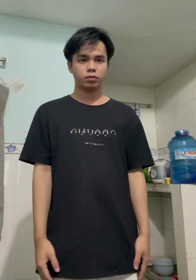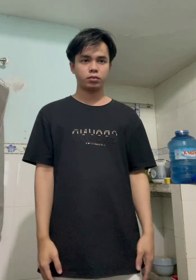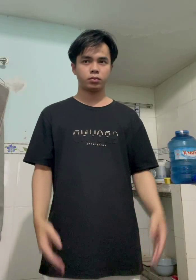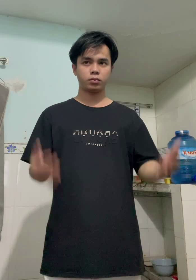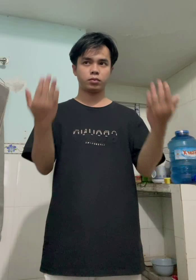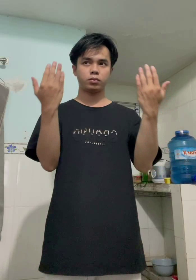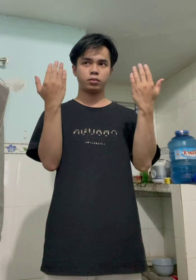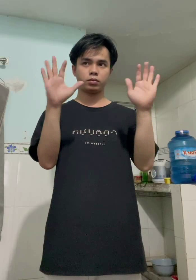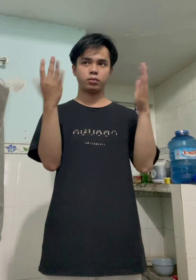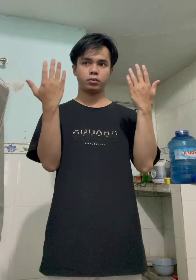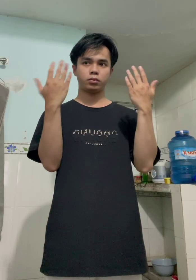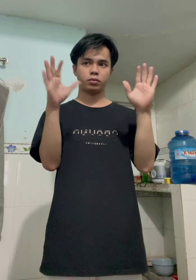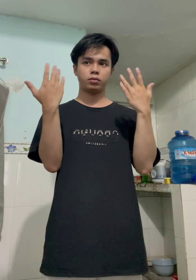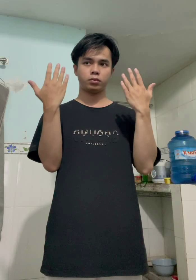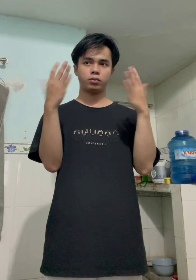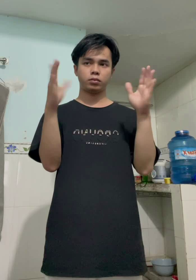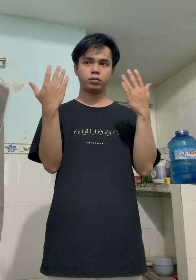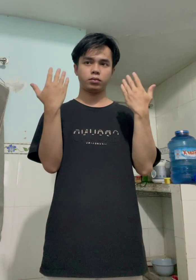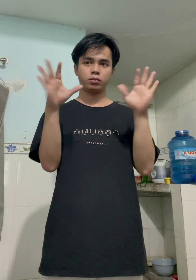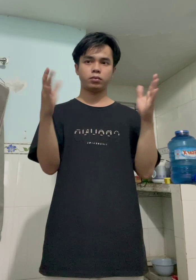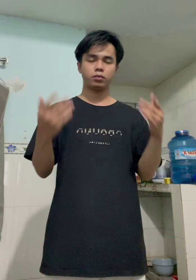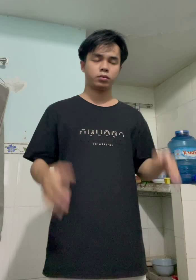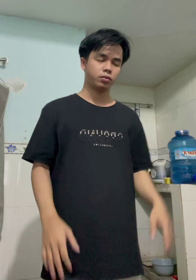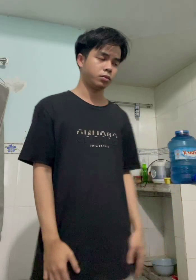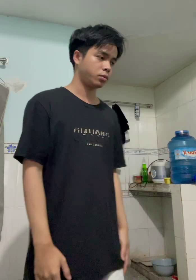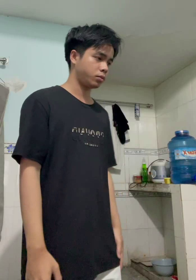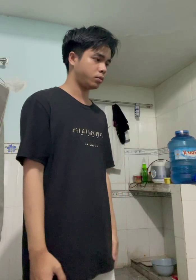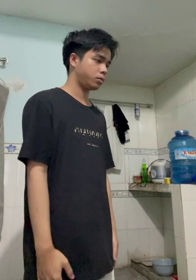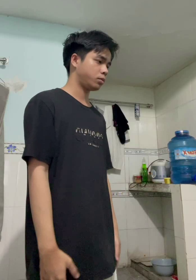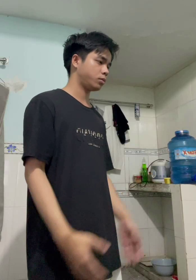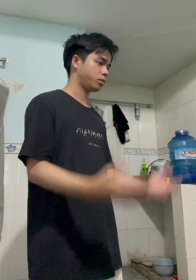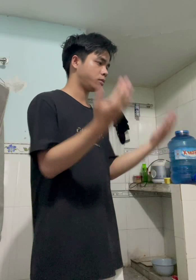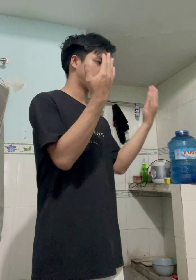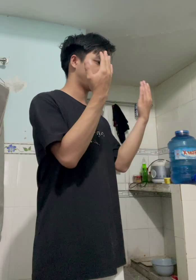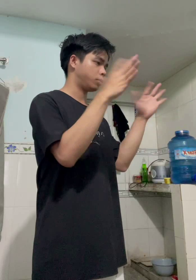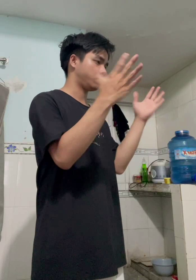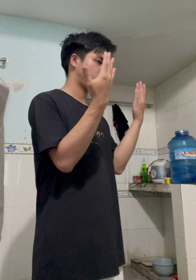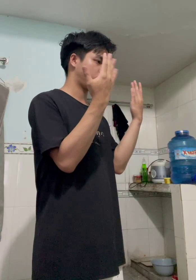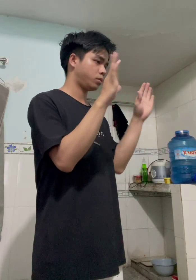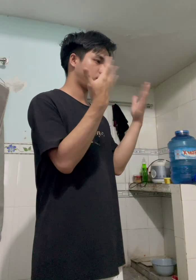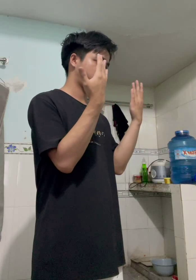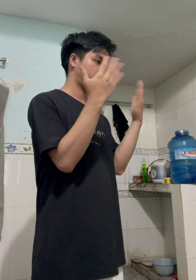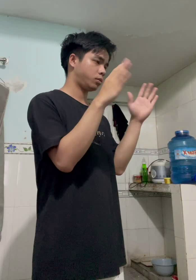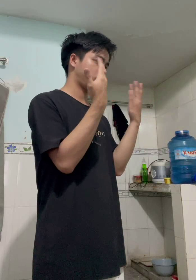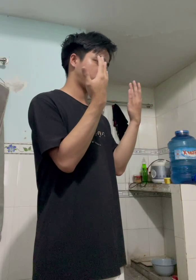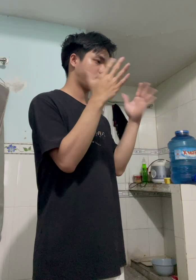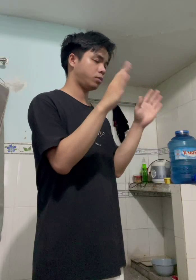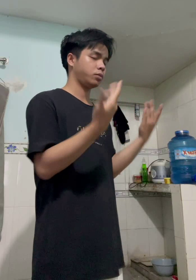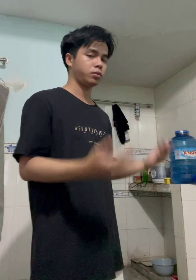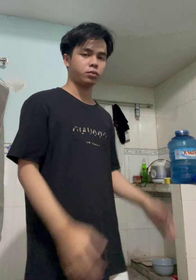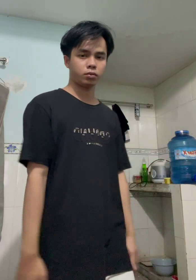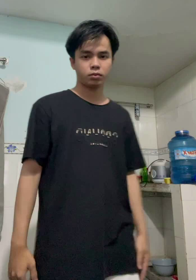vo tay